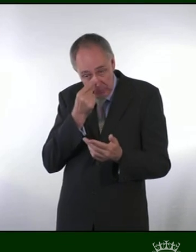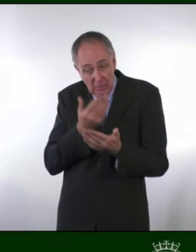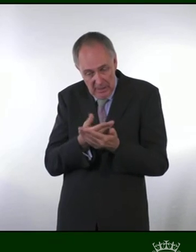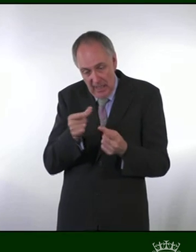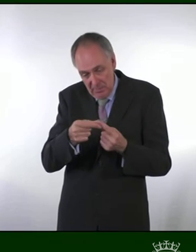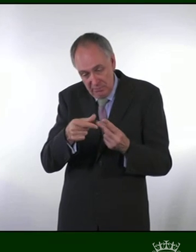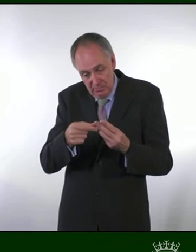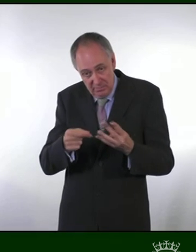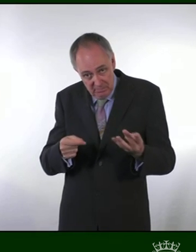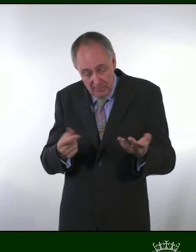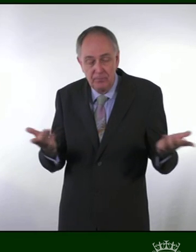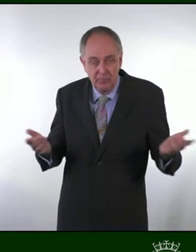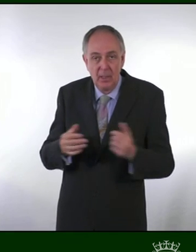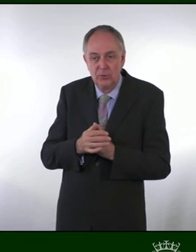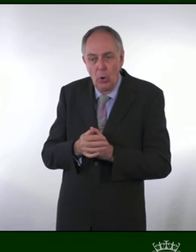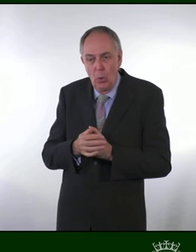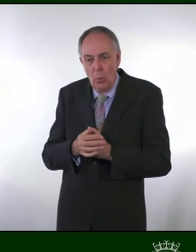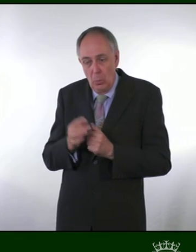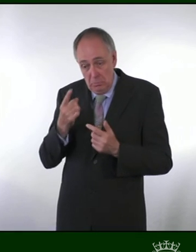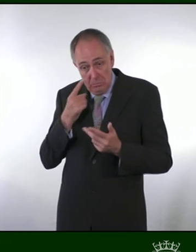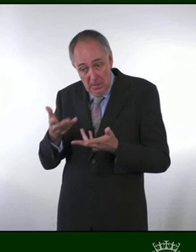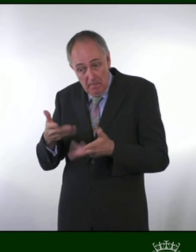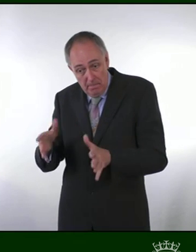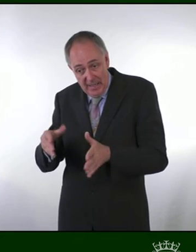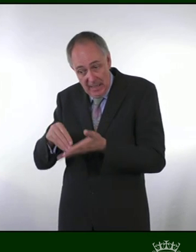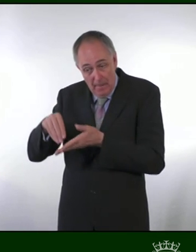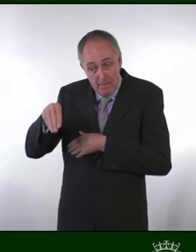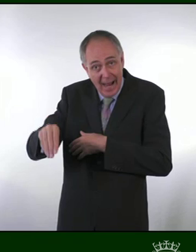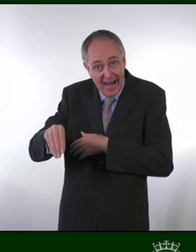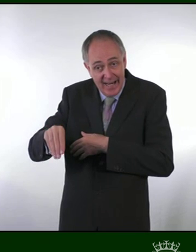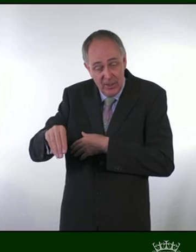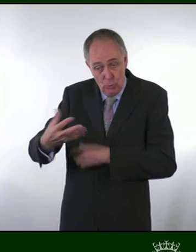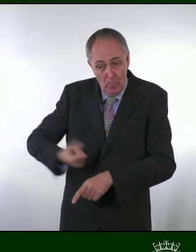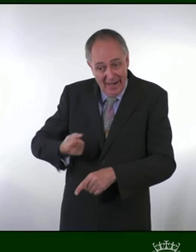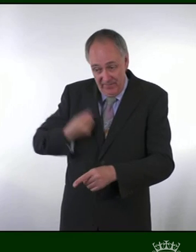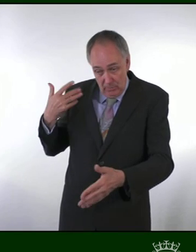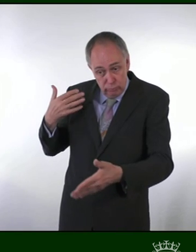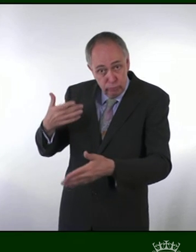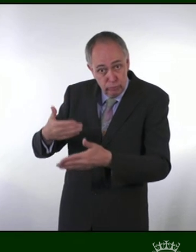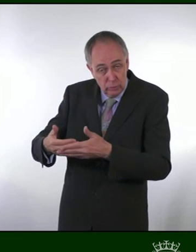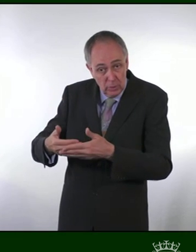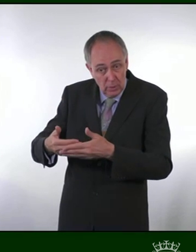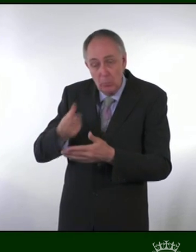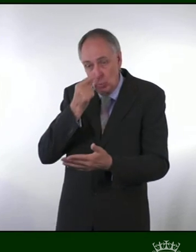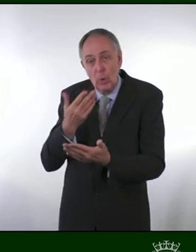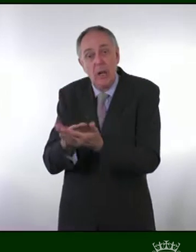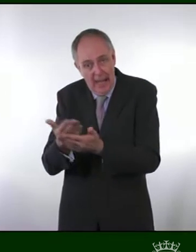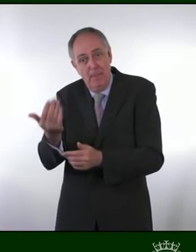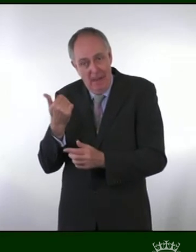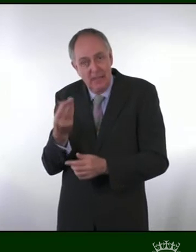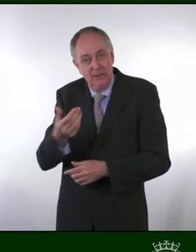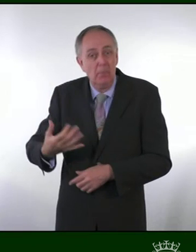Indeed, if they have paid into the benefit system, they may be eligible also for certain benefits.